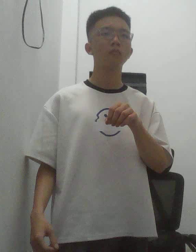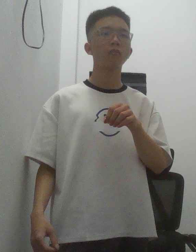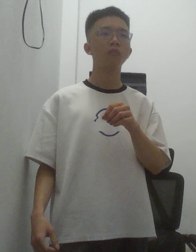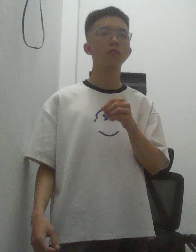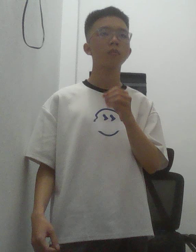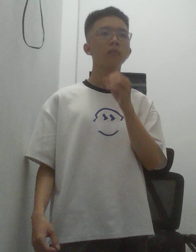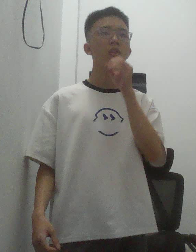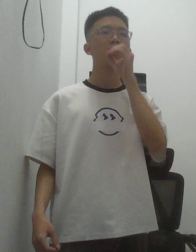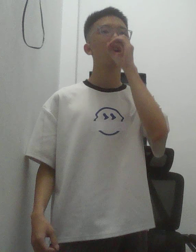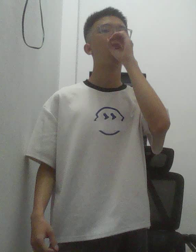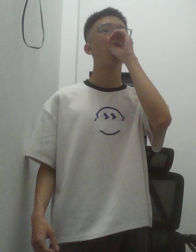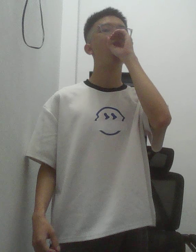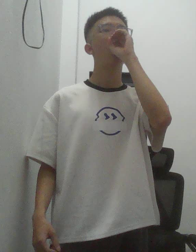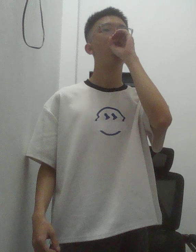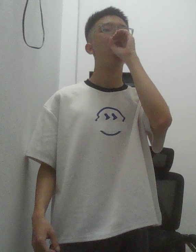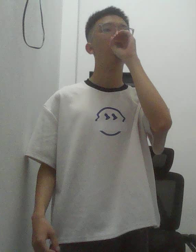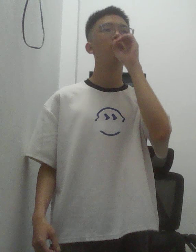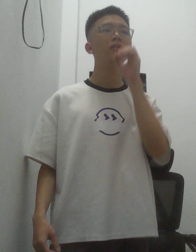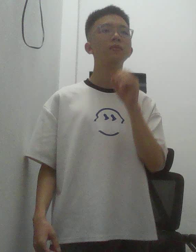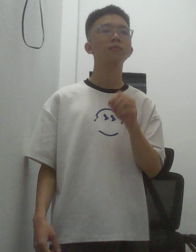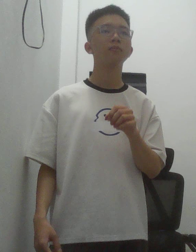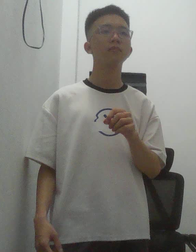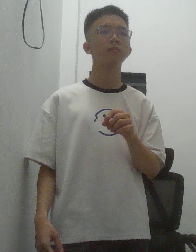uong